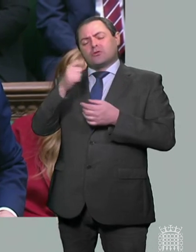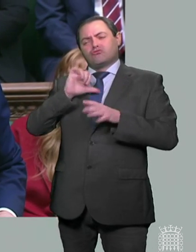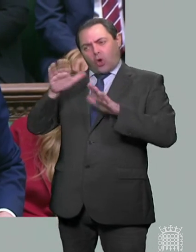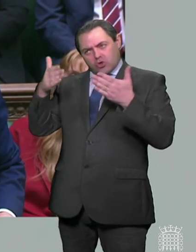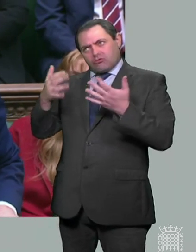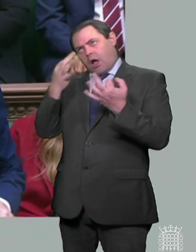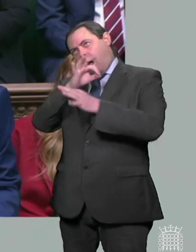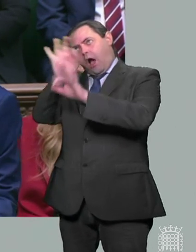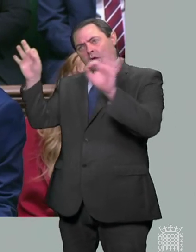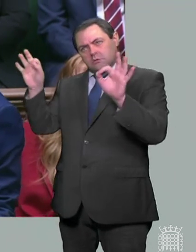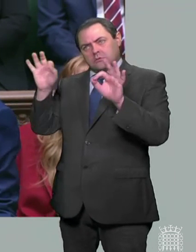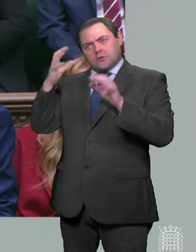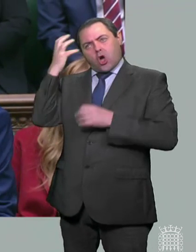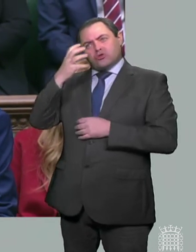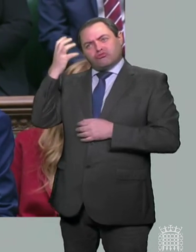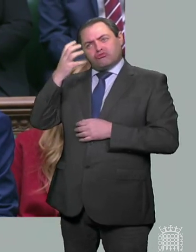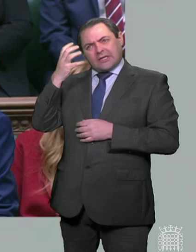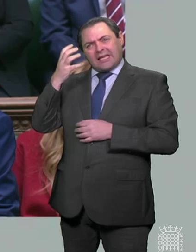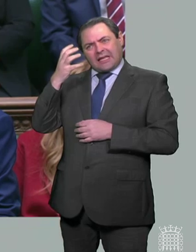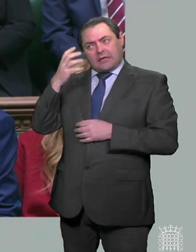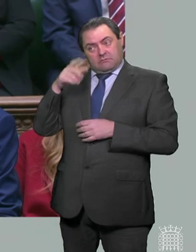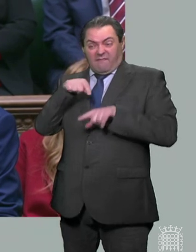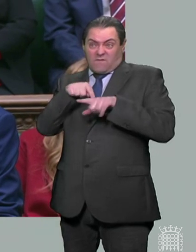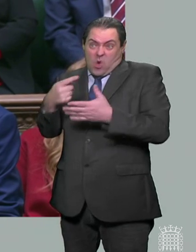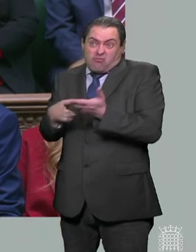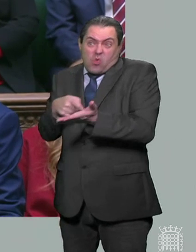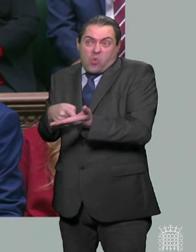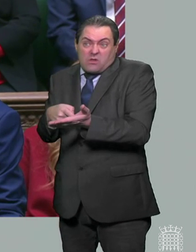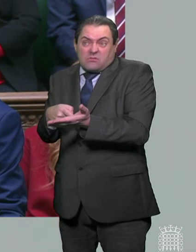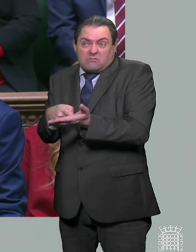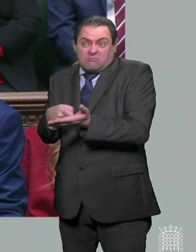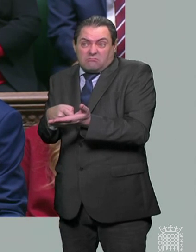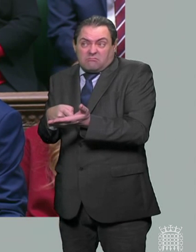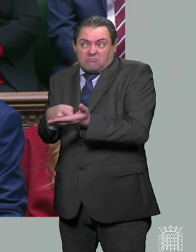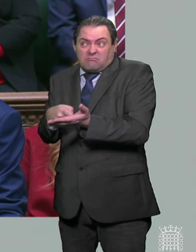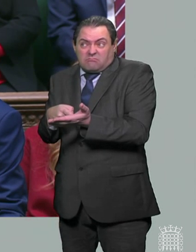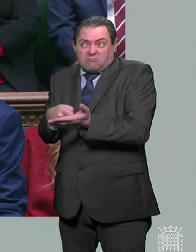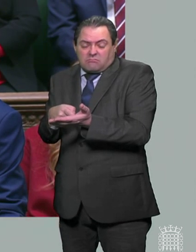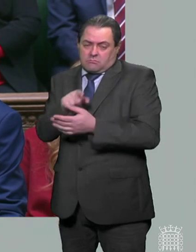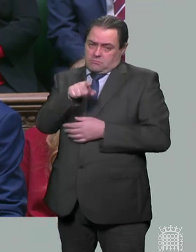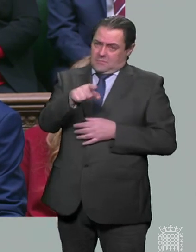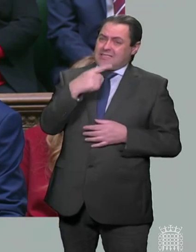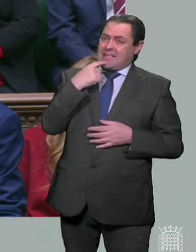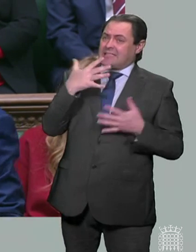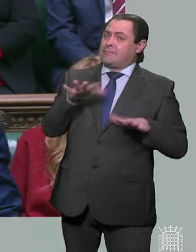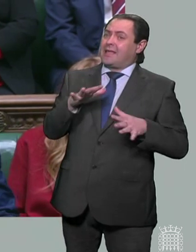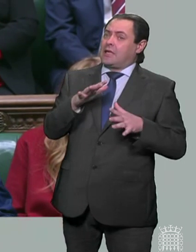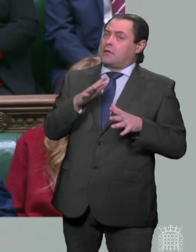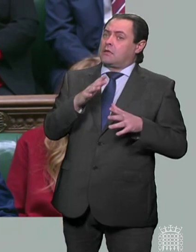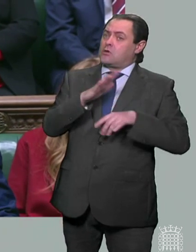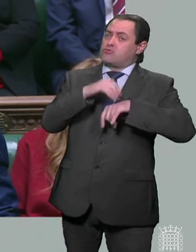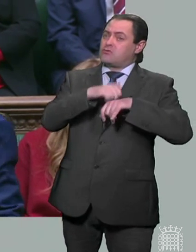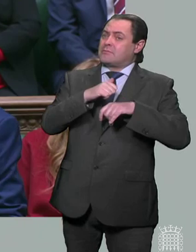We are asking the country to follow the rules. The Prime Minister does not deny that there was a Downing Street Christmas party last year.